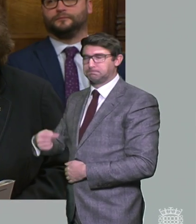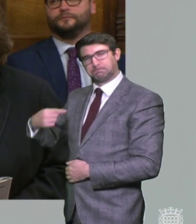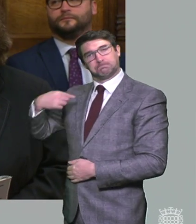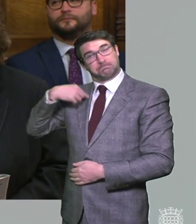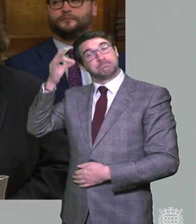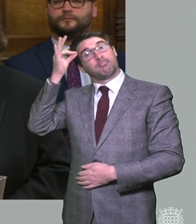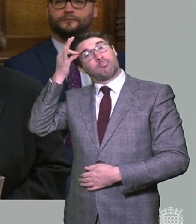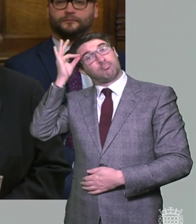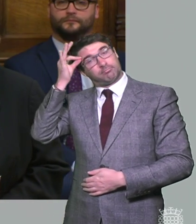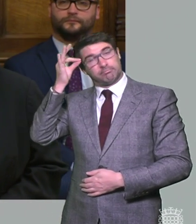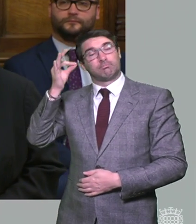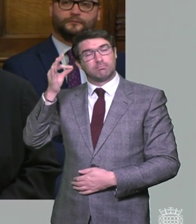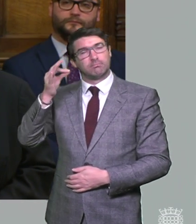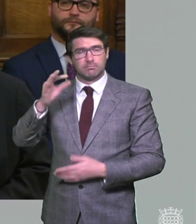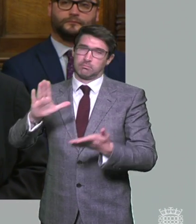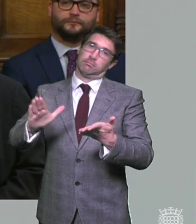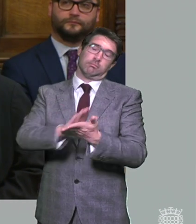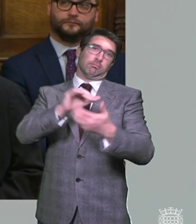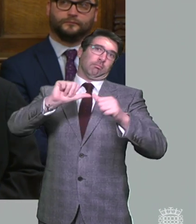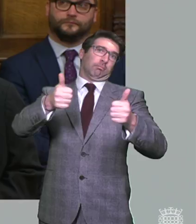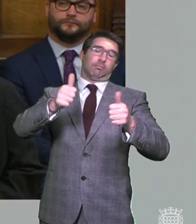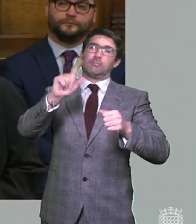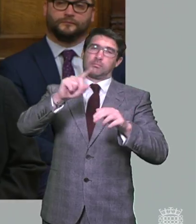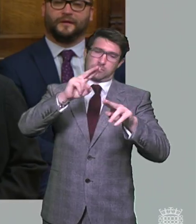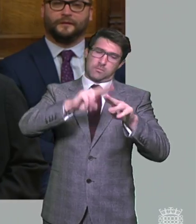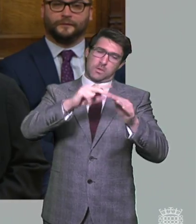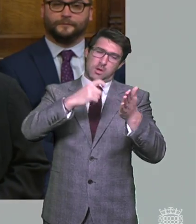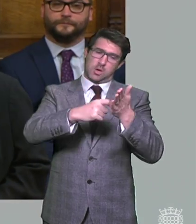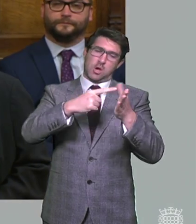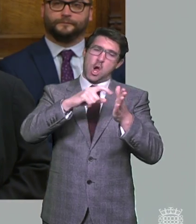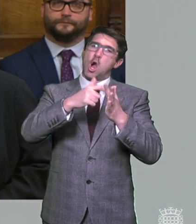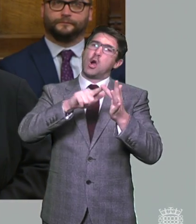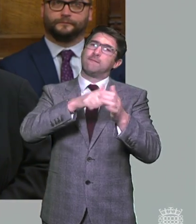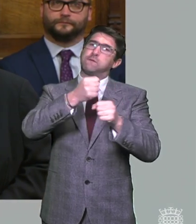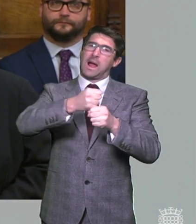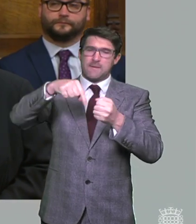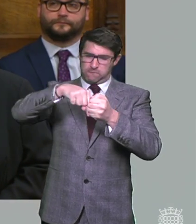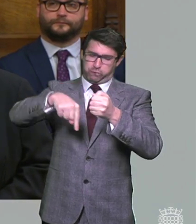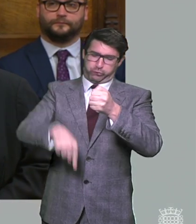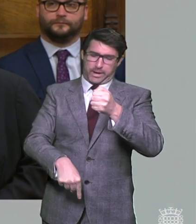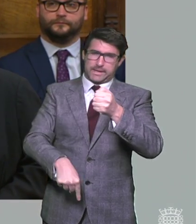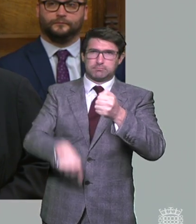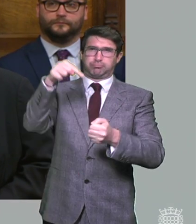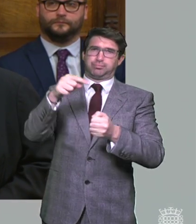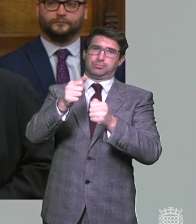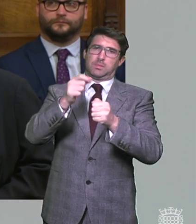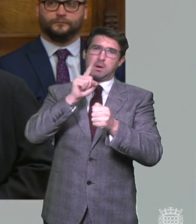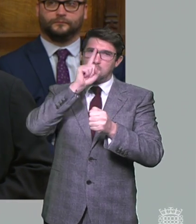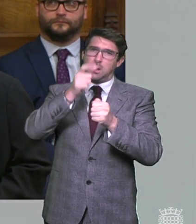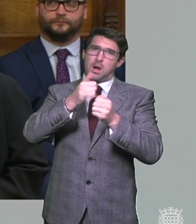Since then, we have not seen any new scientific evidence that indicates that fracking would now be safe.